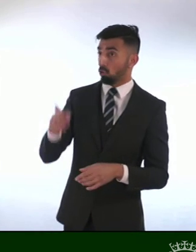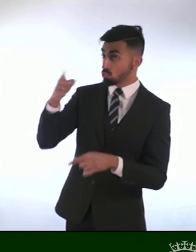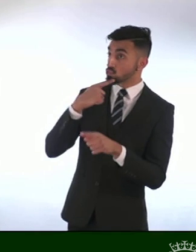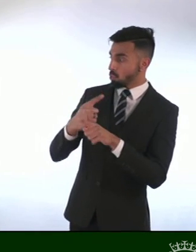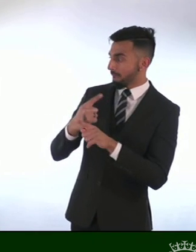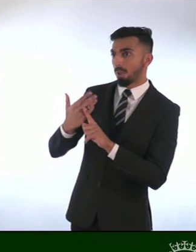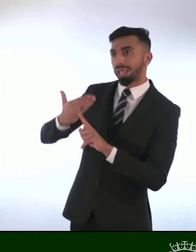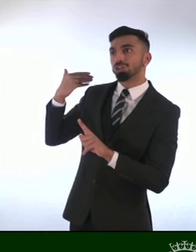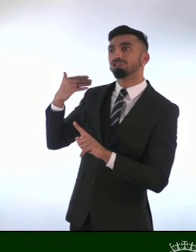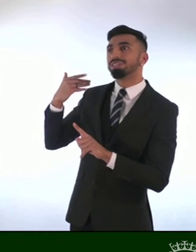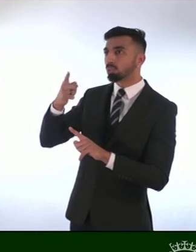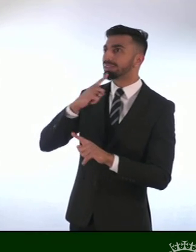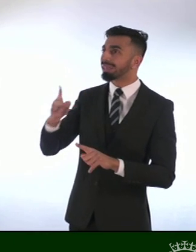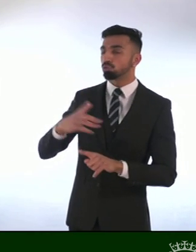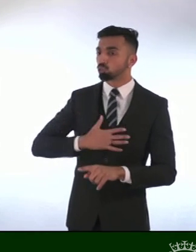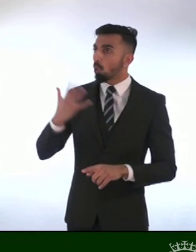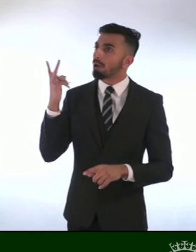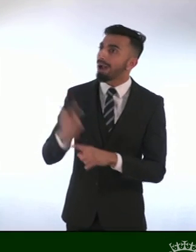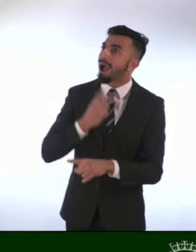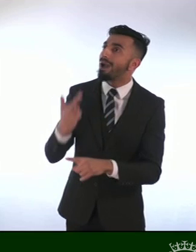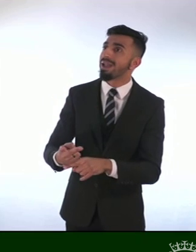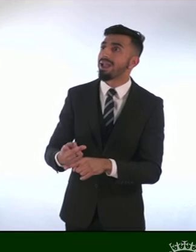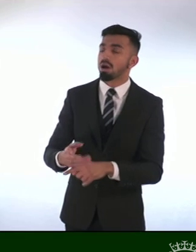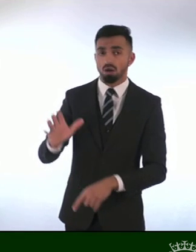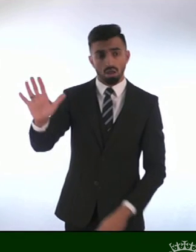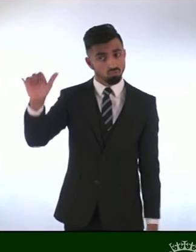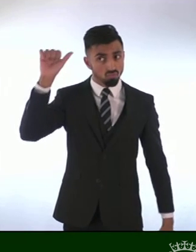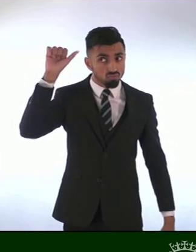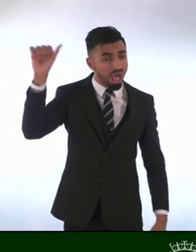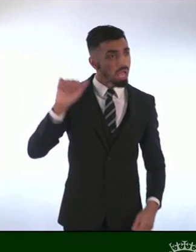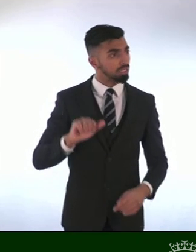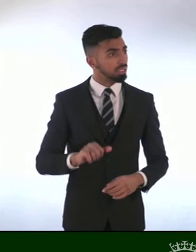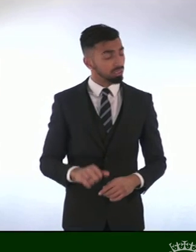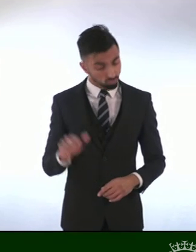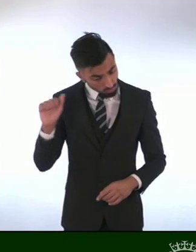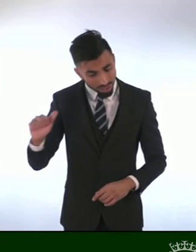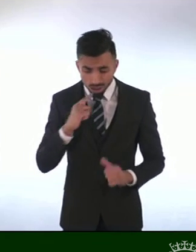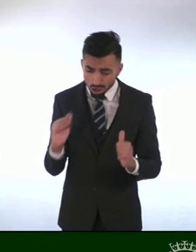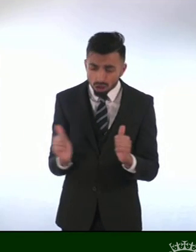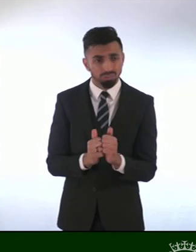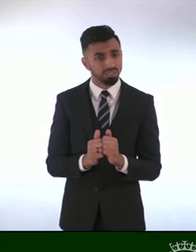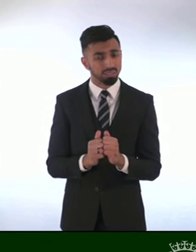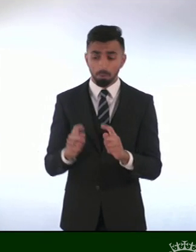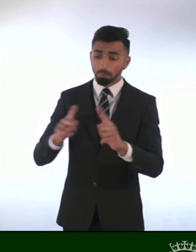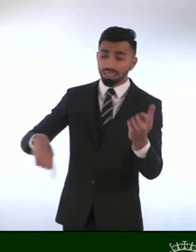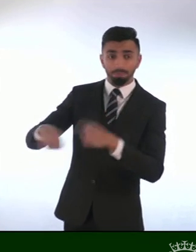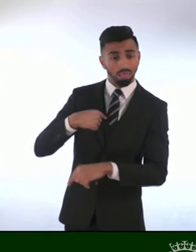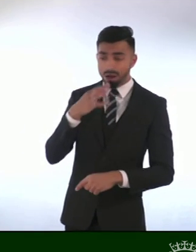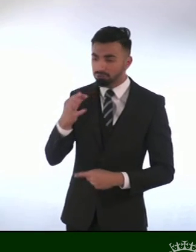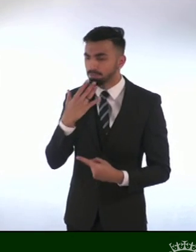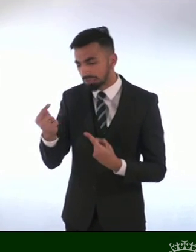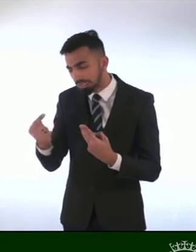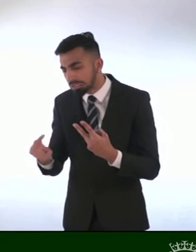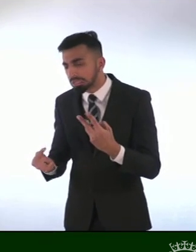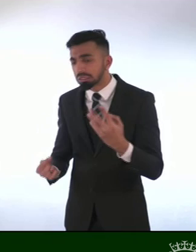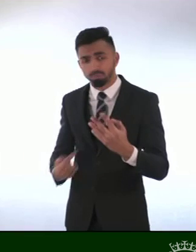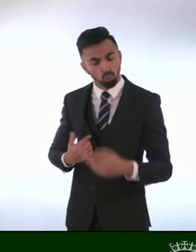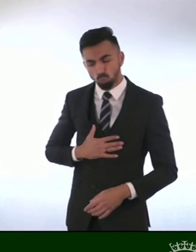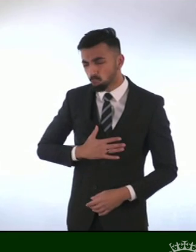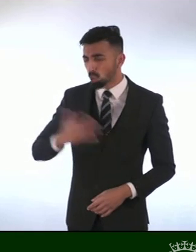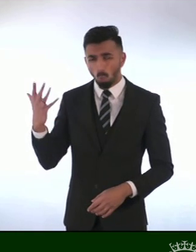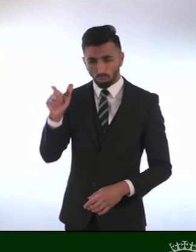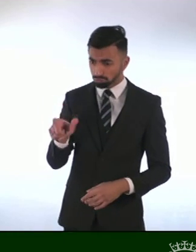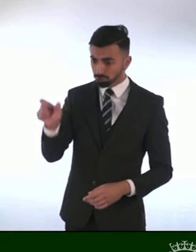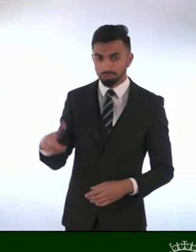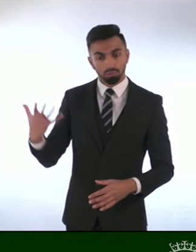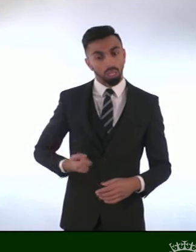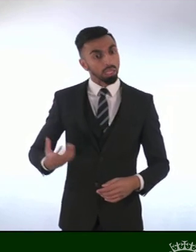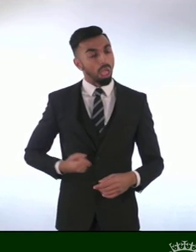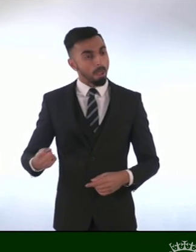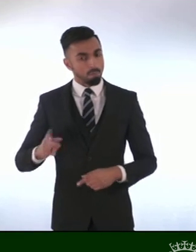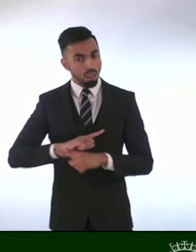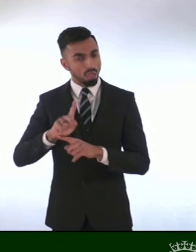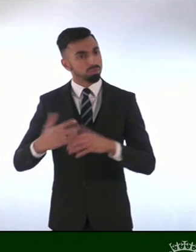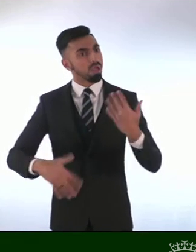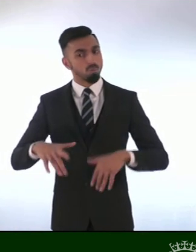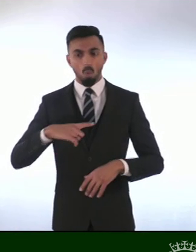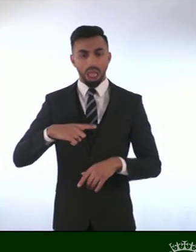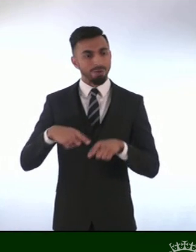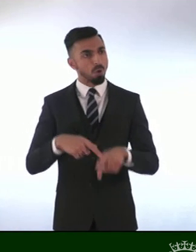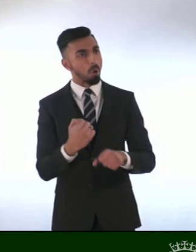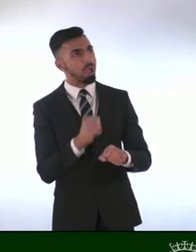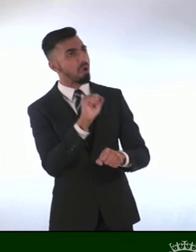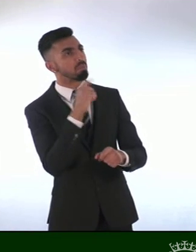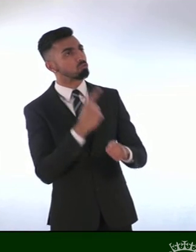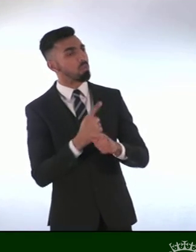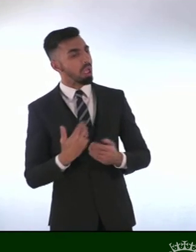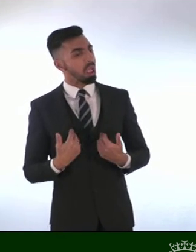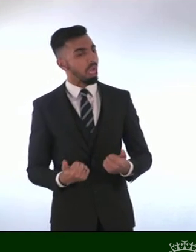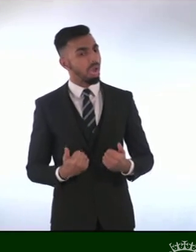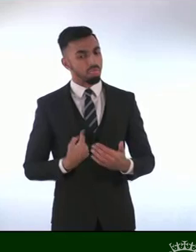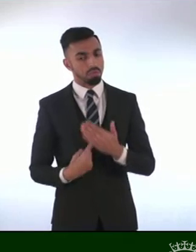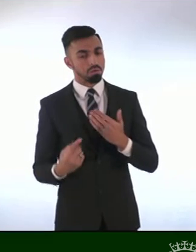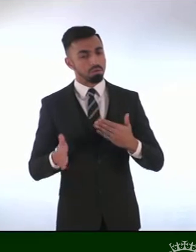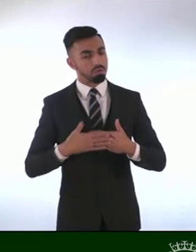It is very important that, as we ask the public to do the right thing for themselves and for everybody else, no one, whatever their income, should be penalised for doing the right thing, and we will make sure that that is the case.